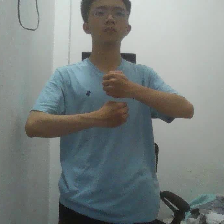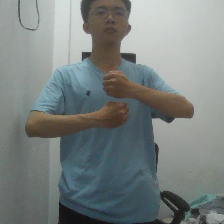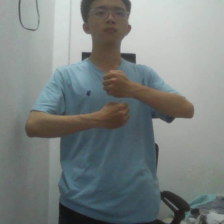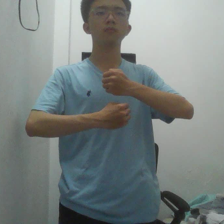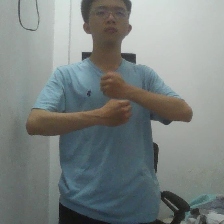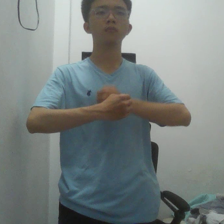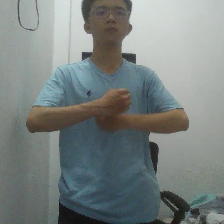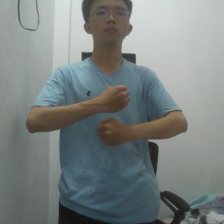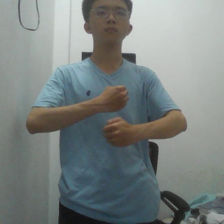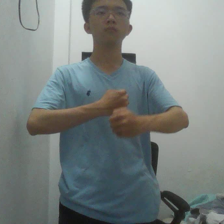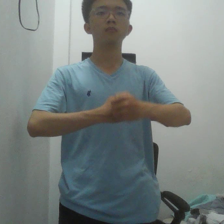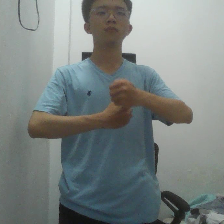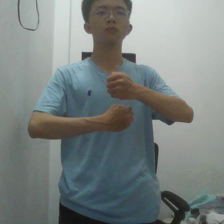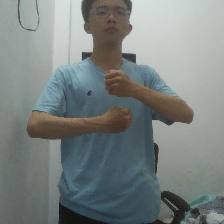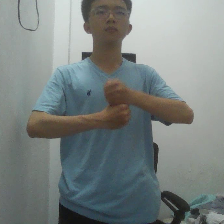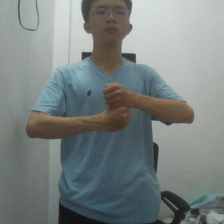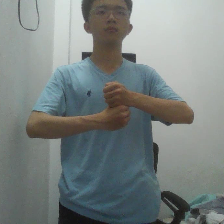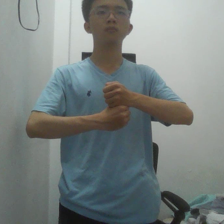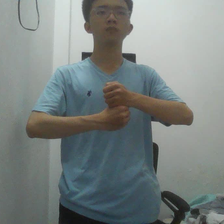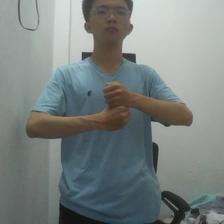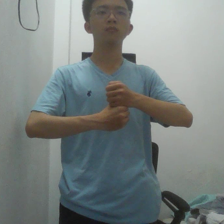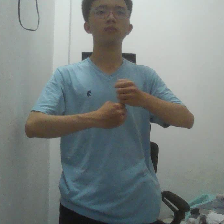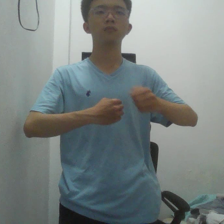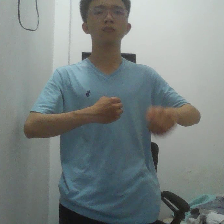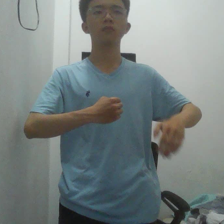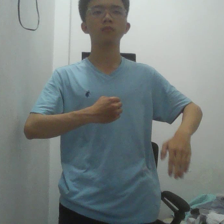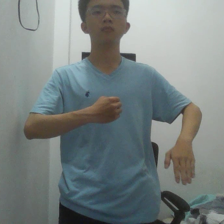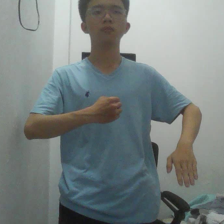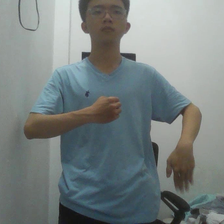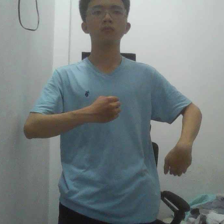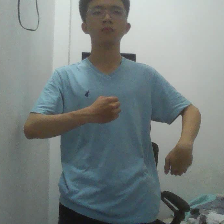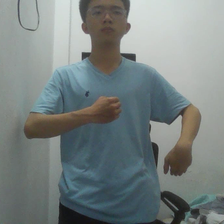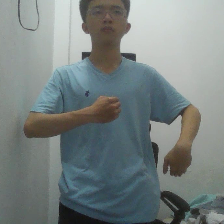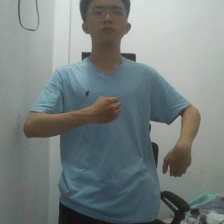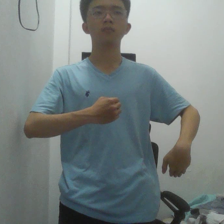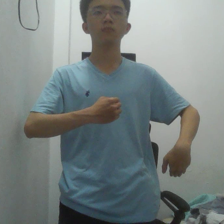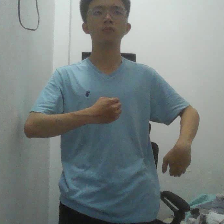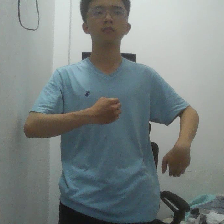nam sau